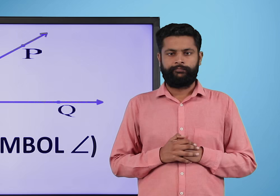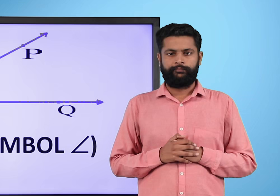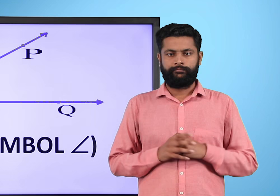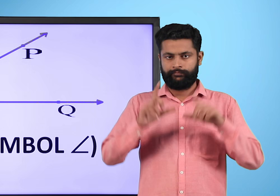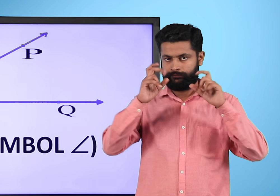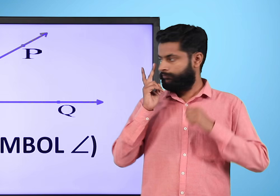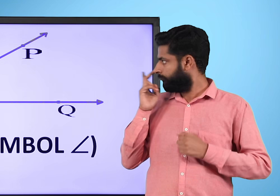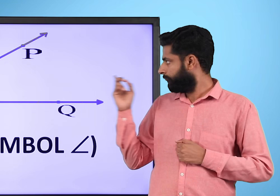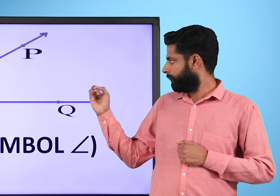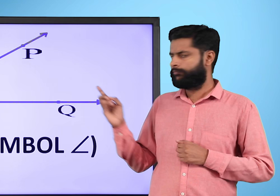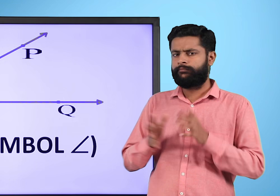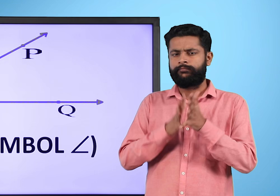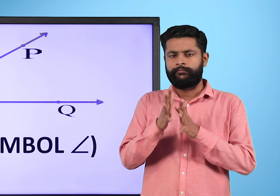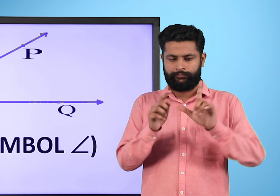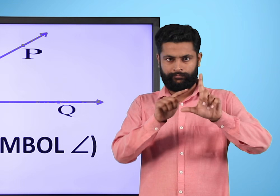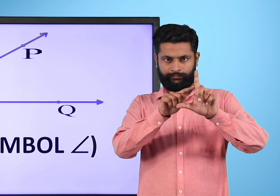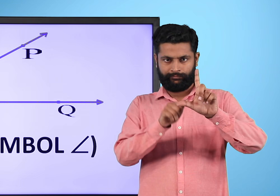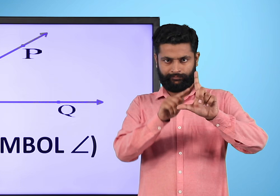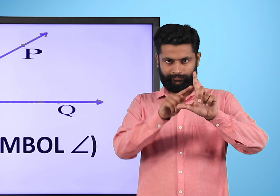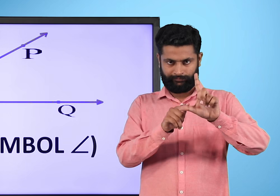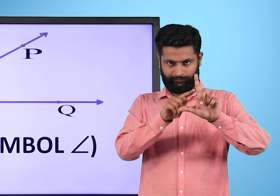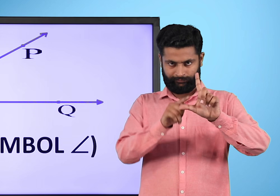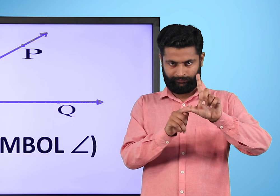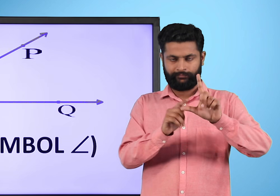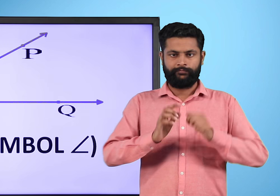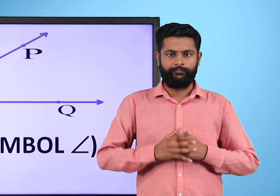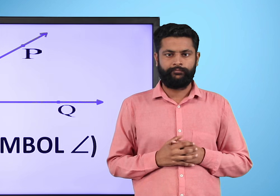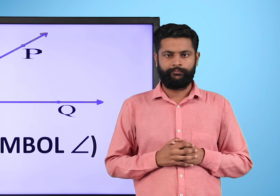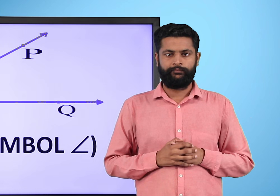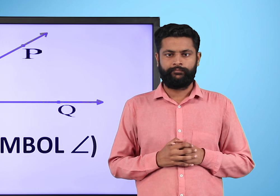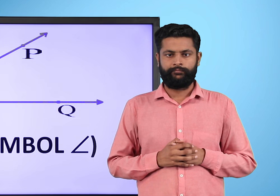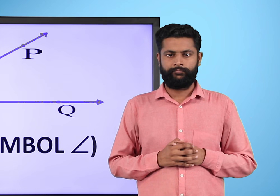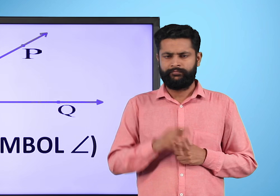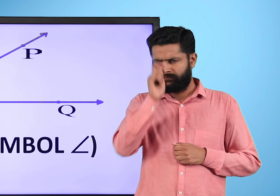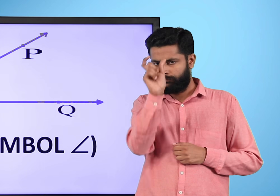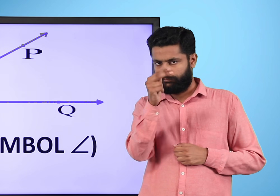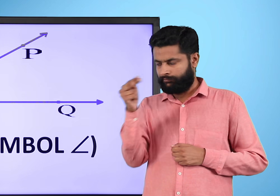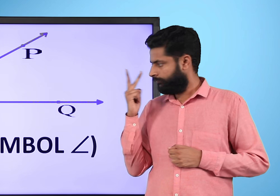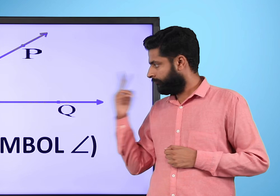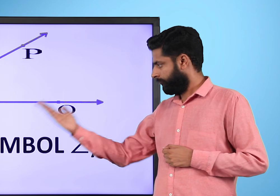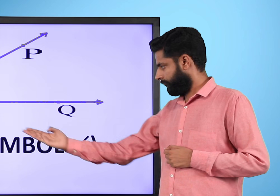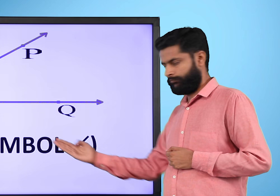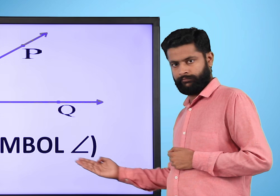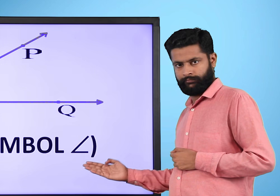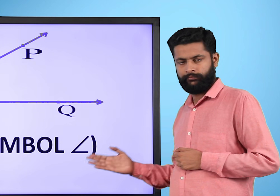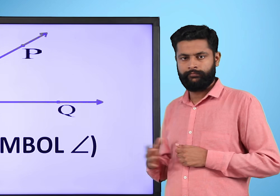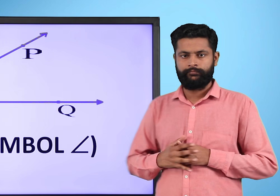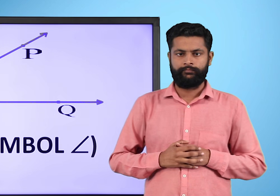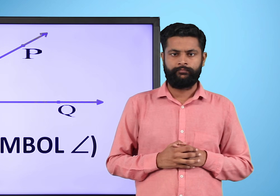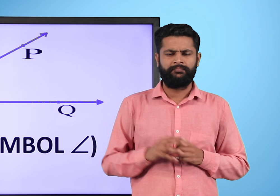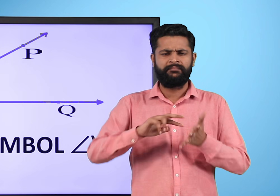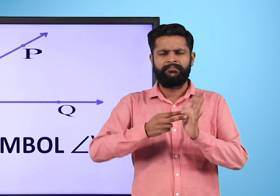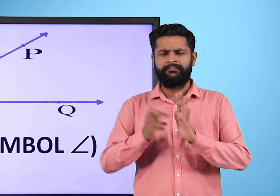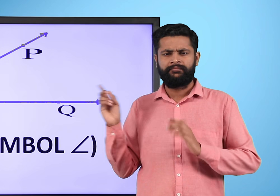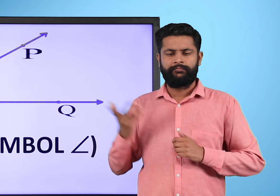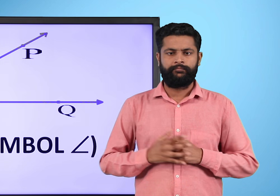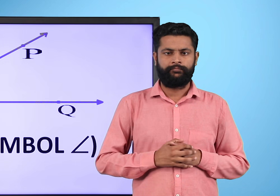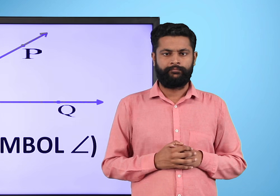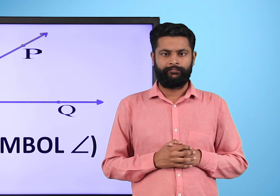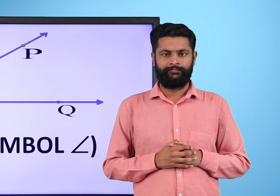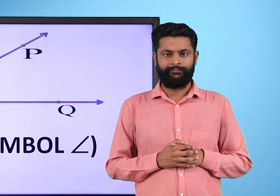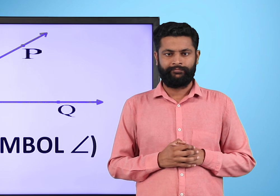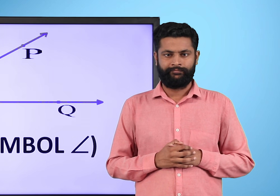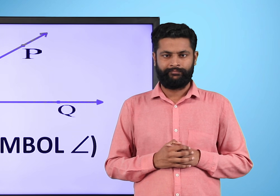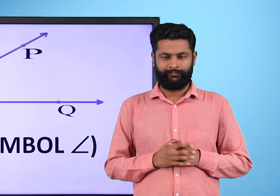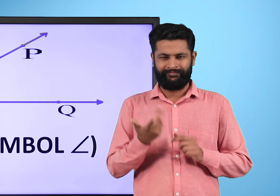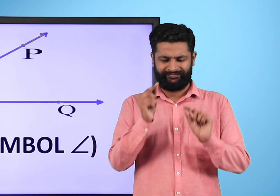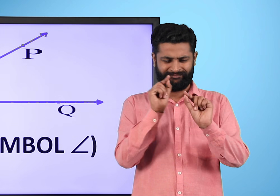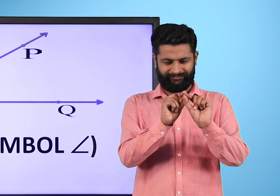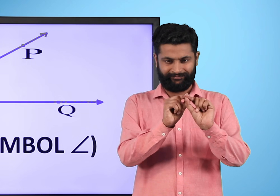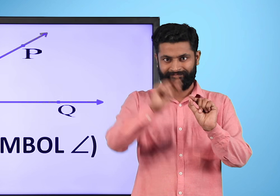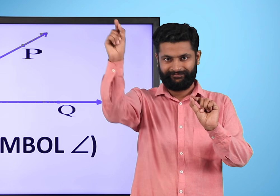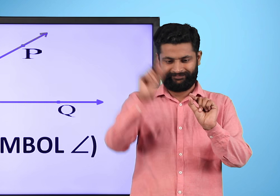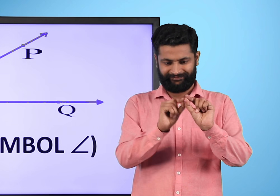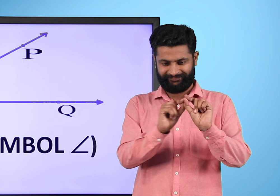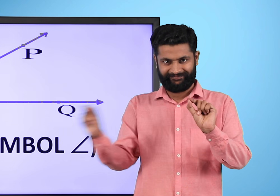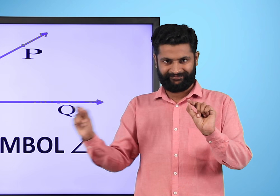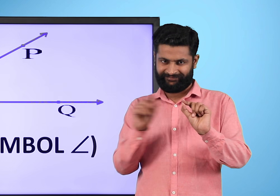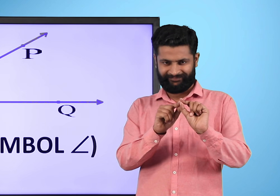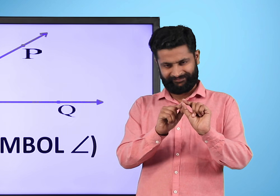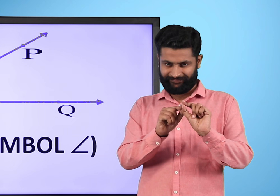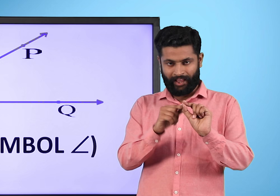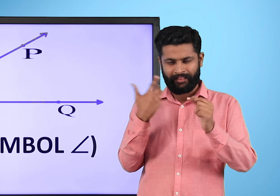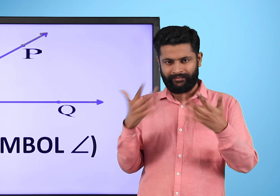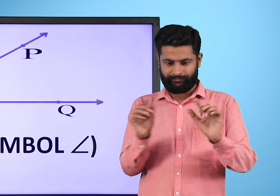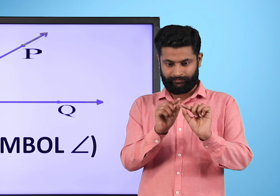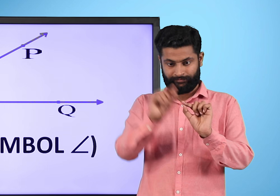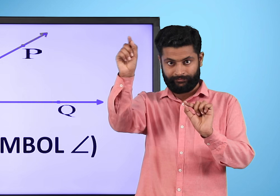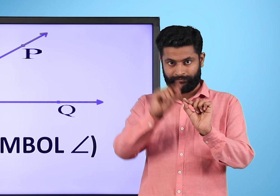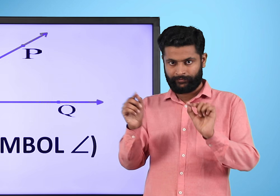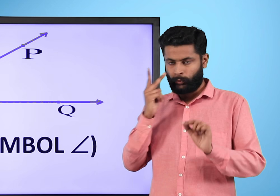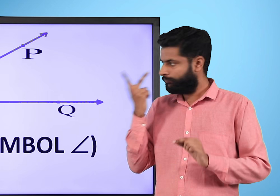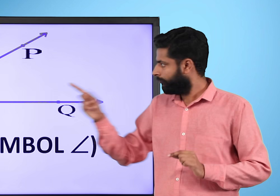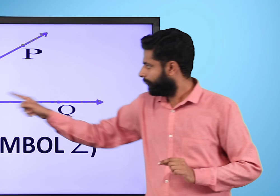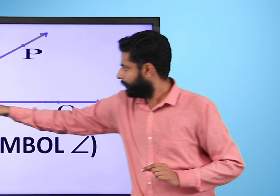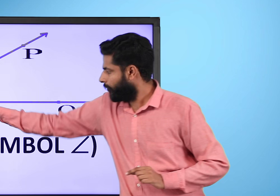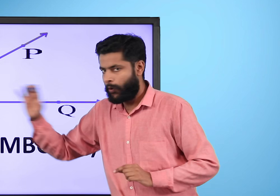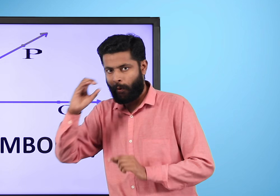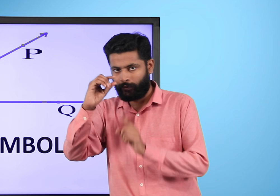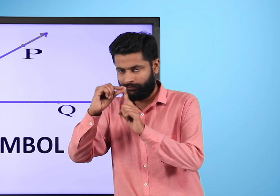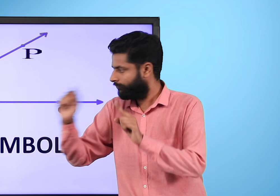Angle (and its symbol) An angle is made up of two rays starting from a common starting / initial point. Two rays [RAY] OP and [RAY] OQ make∠ POQ